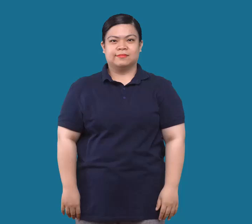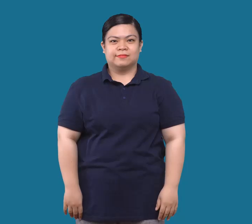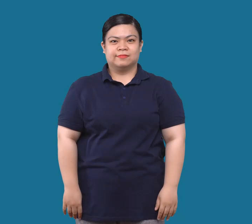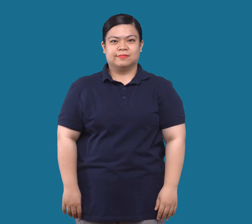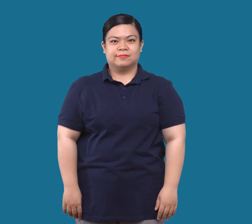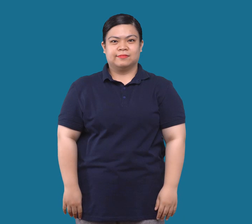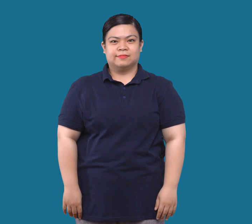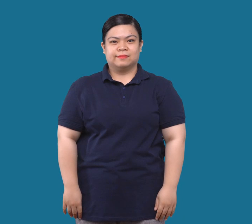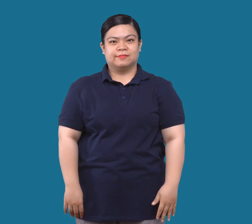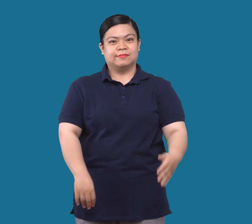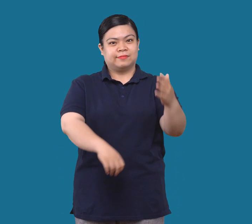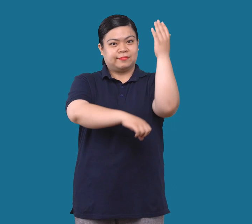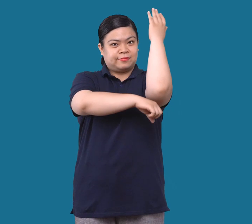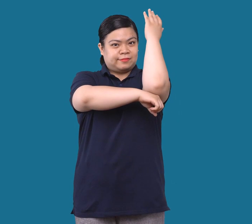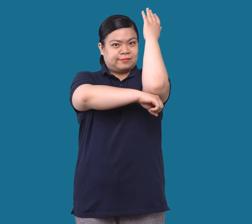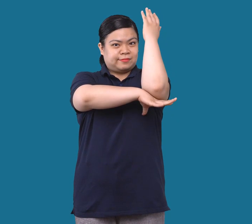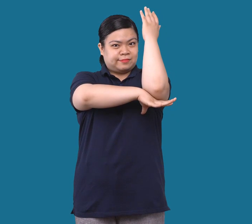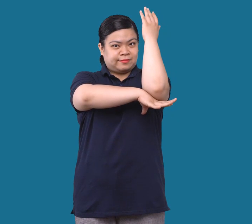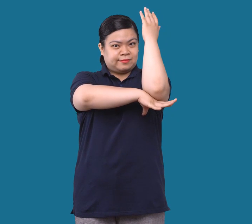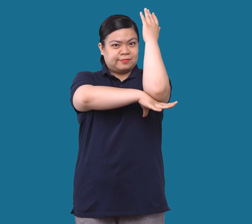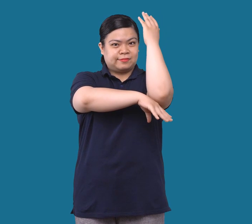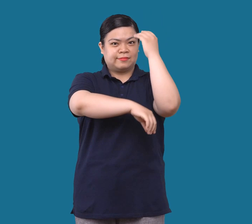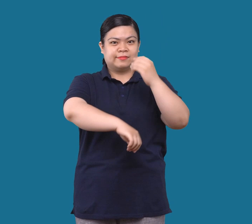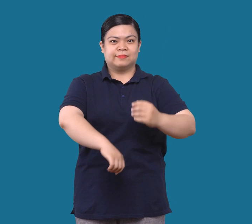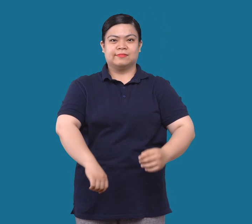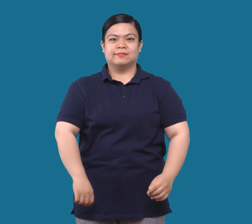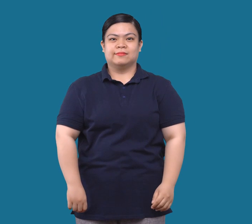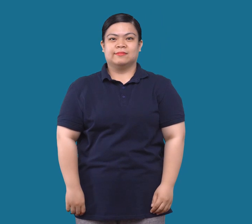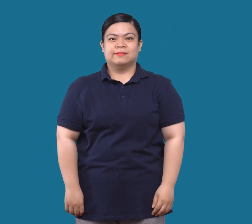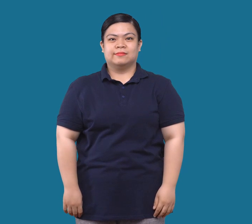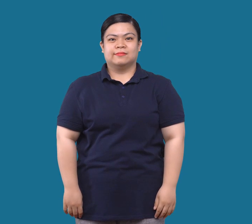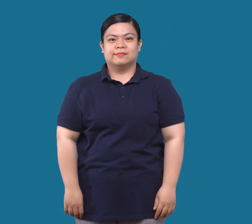rễ chùm